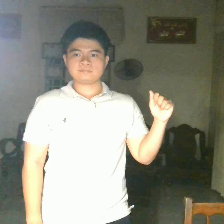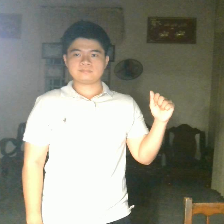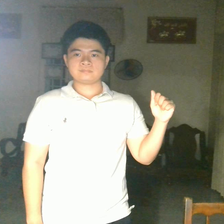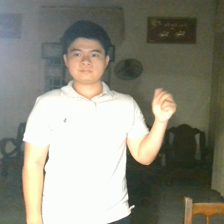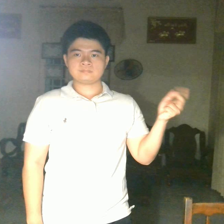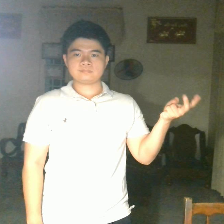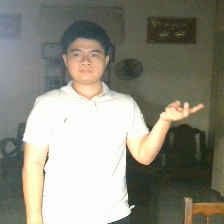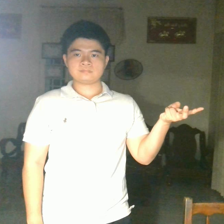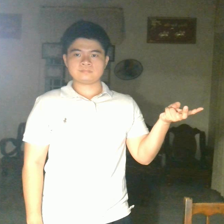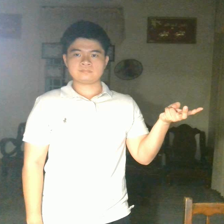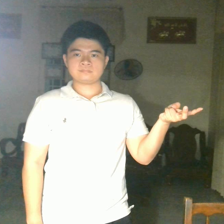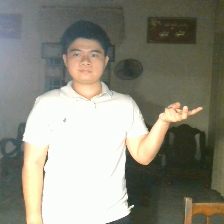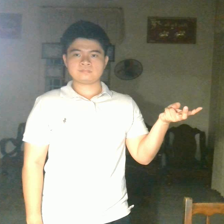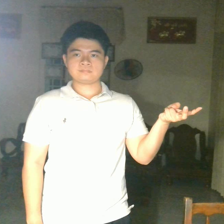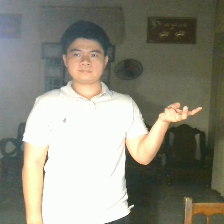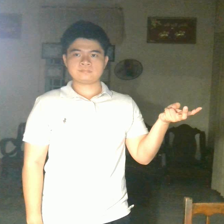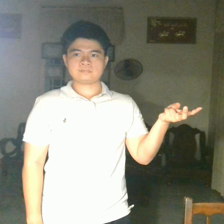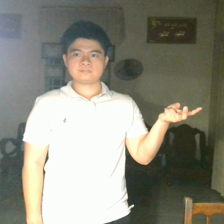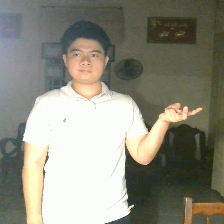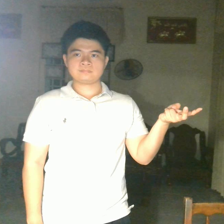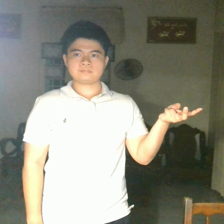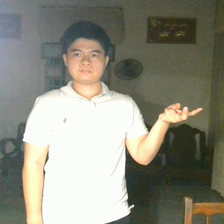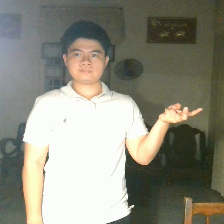ă